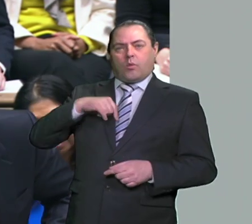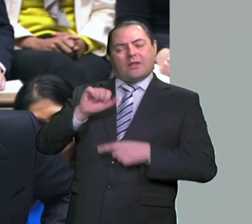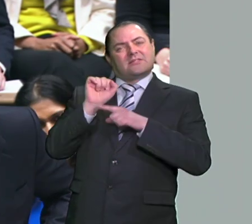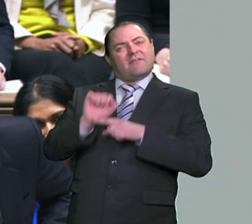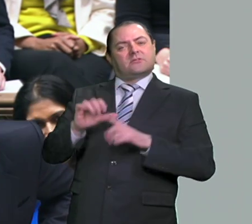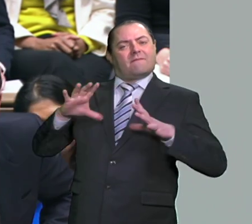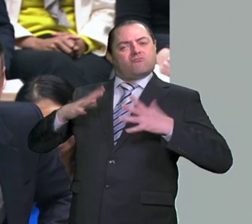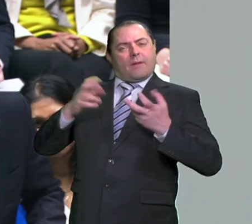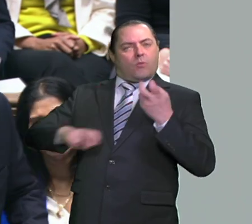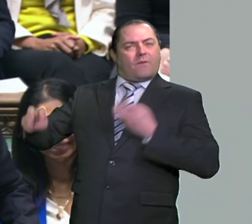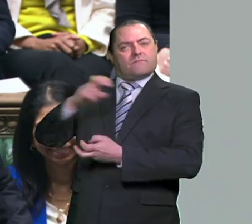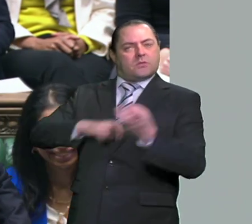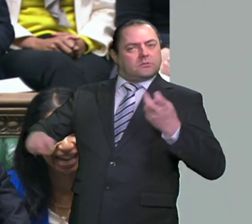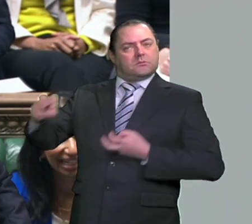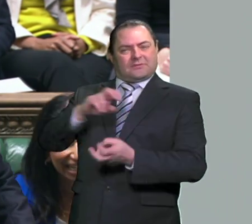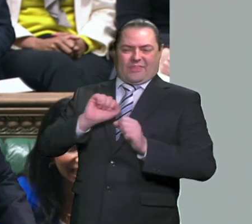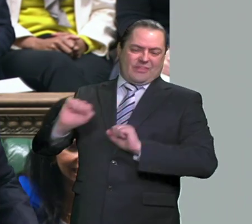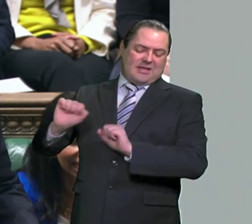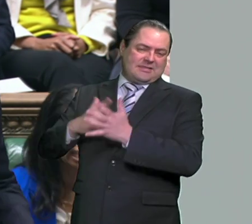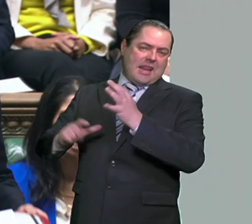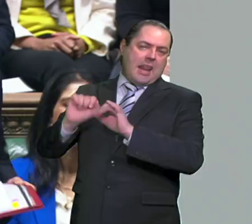That is the Labour party for you.